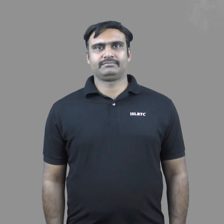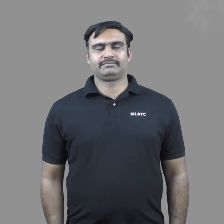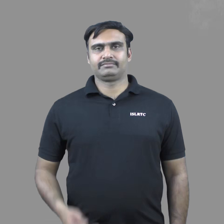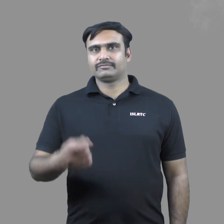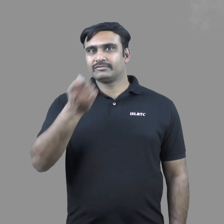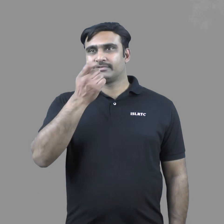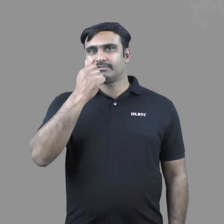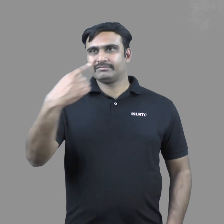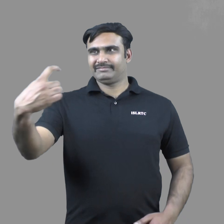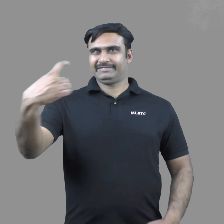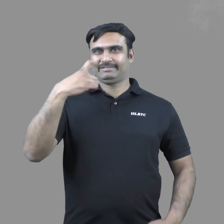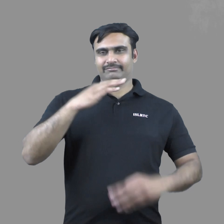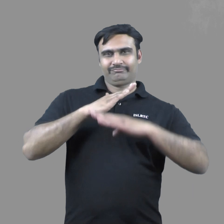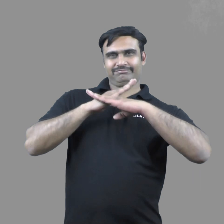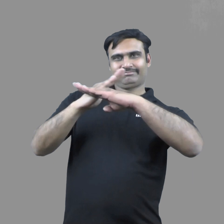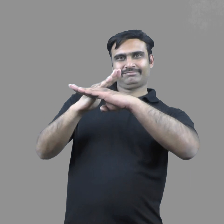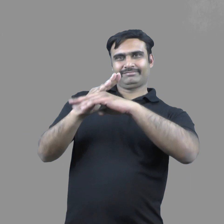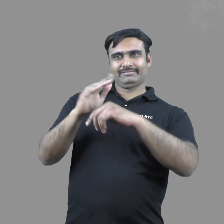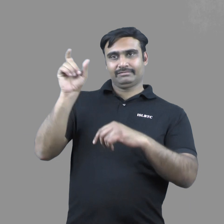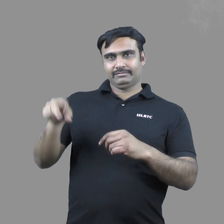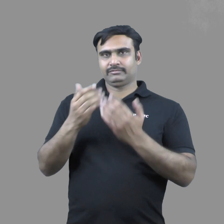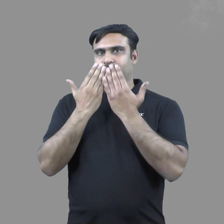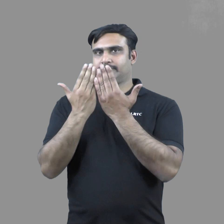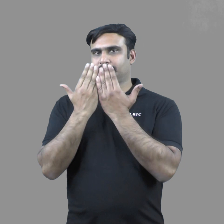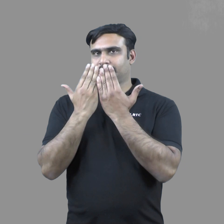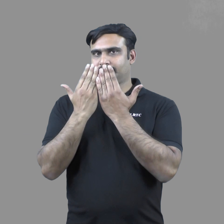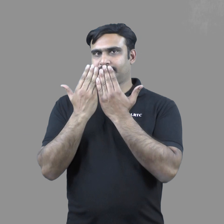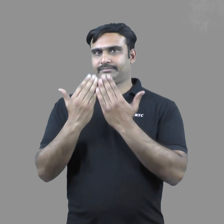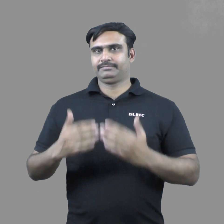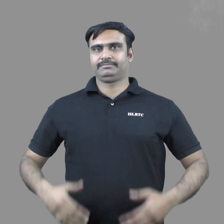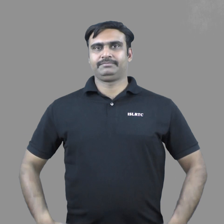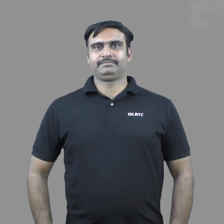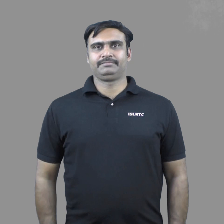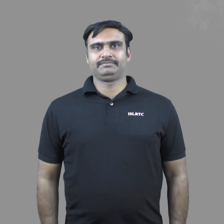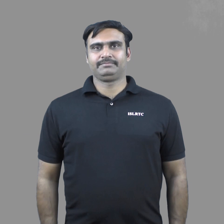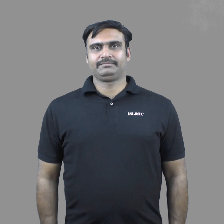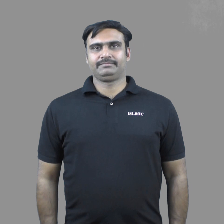Immunology